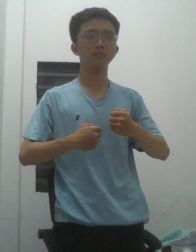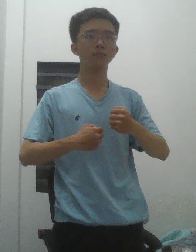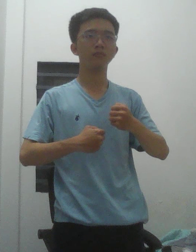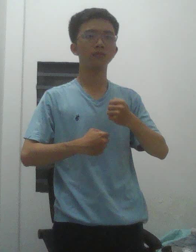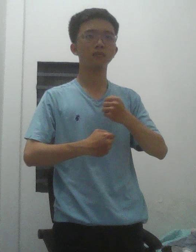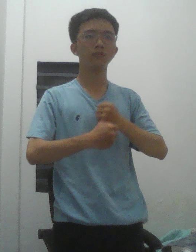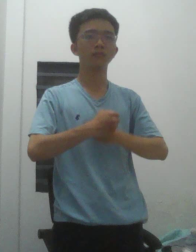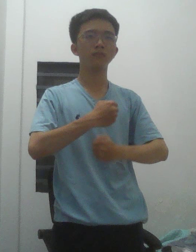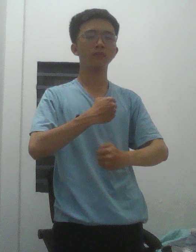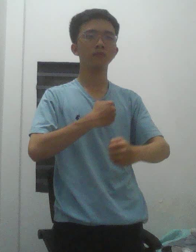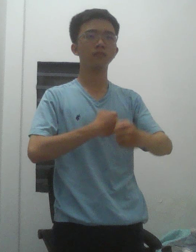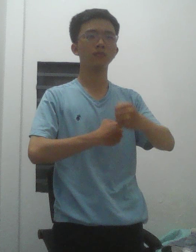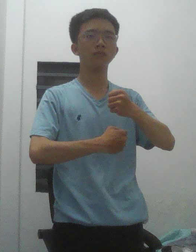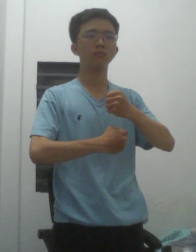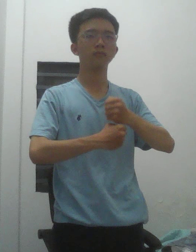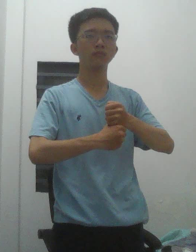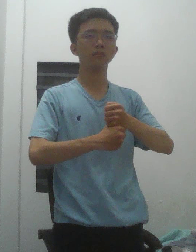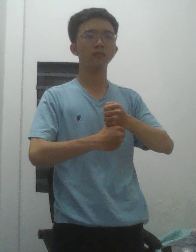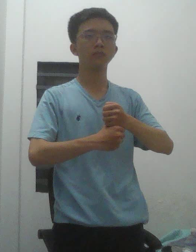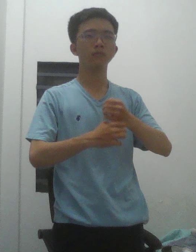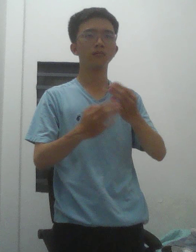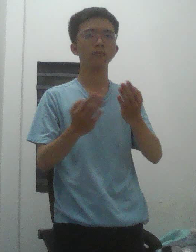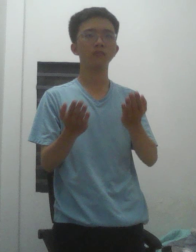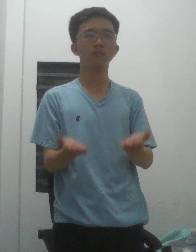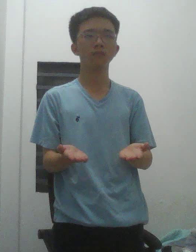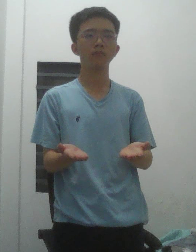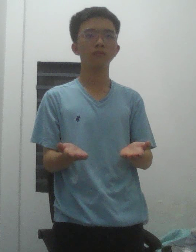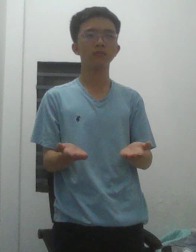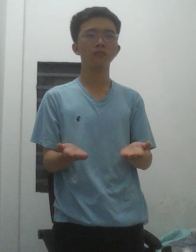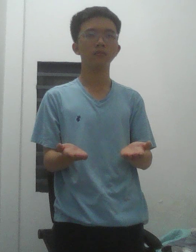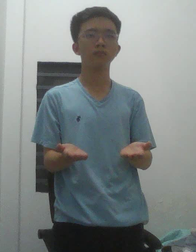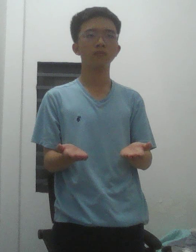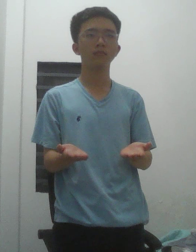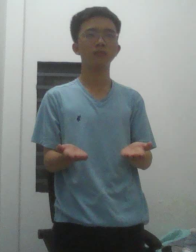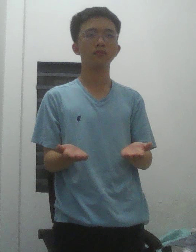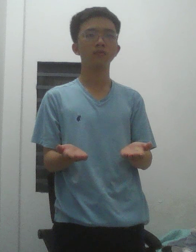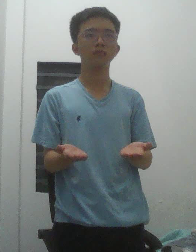nam nay